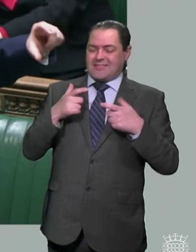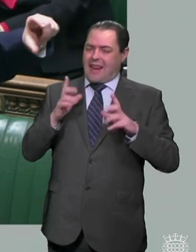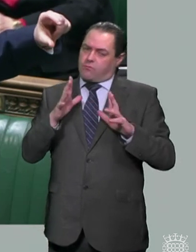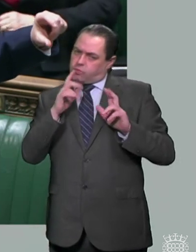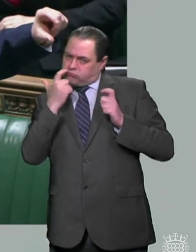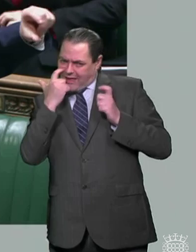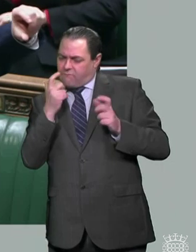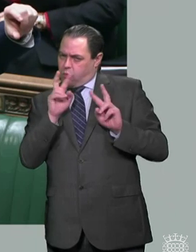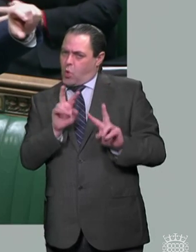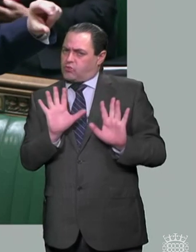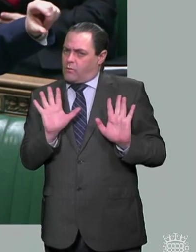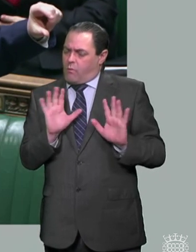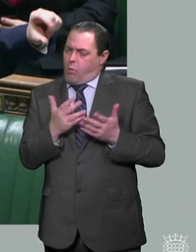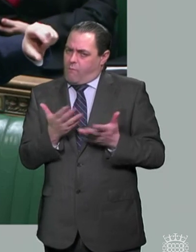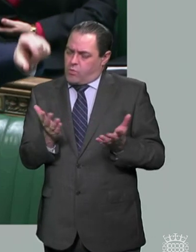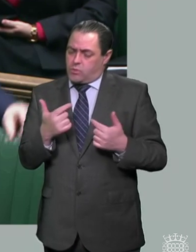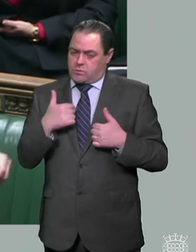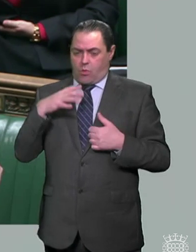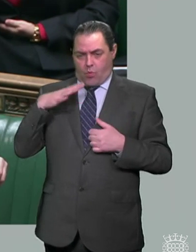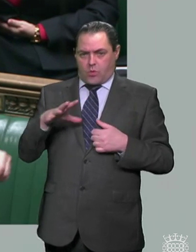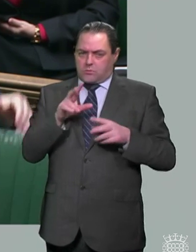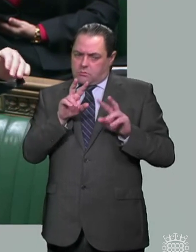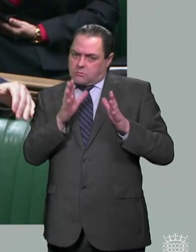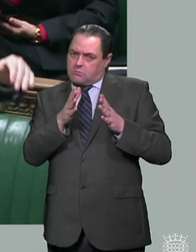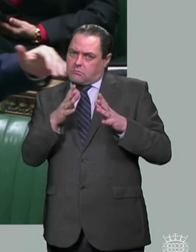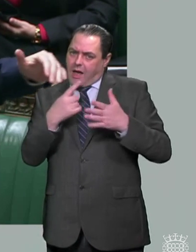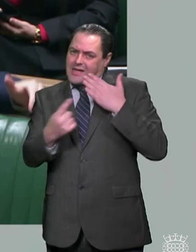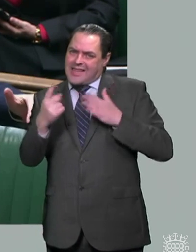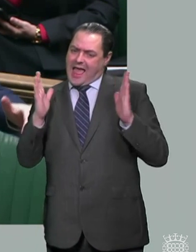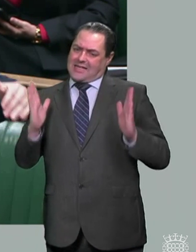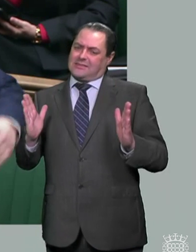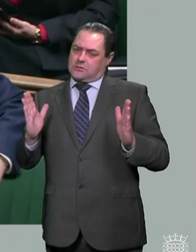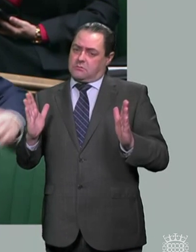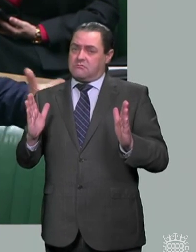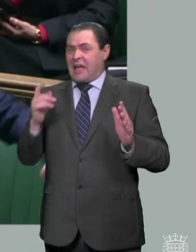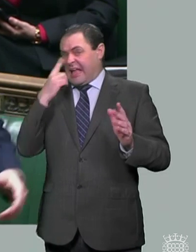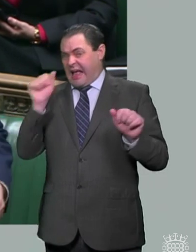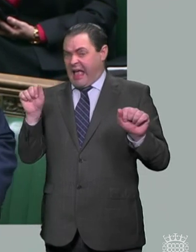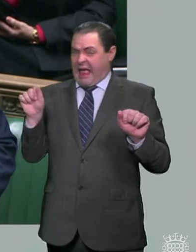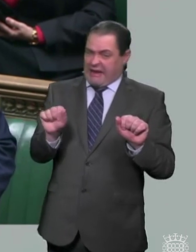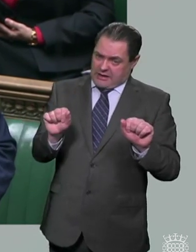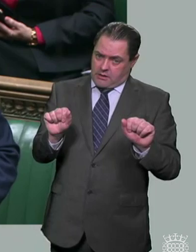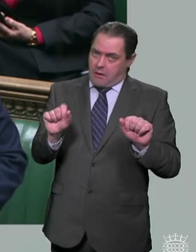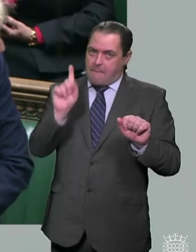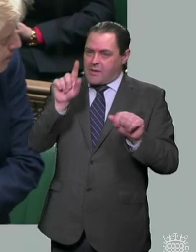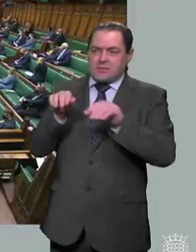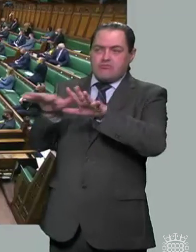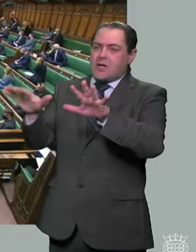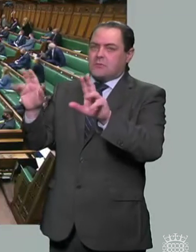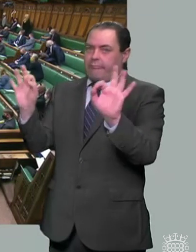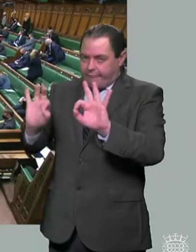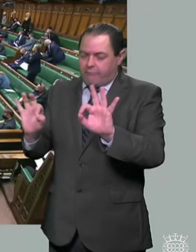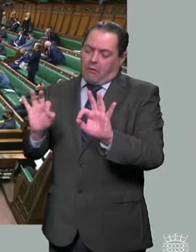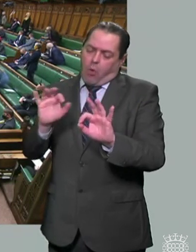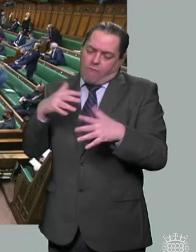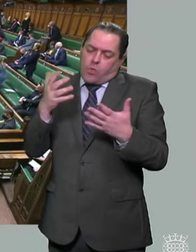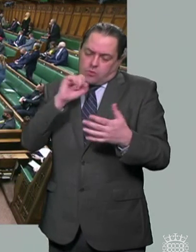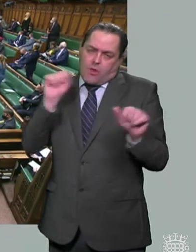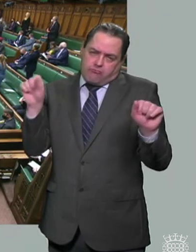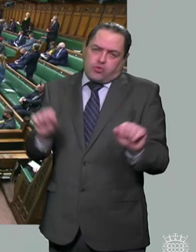What we will do is keep the period of isolation under constant review, and if we think we can bring it down without increasing infection, of course we will do so.